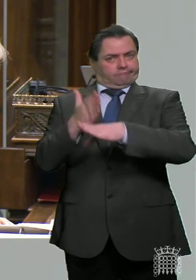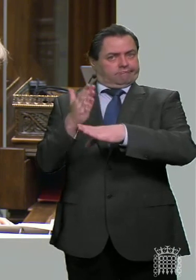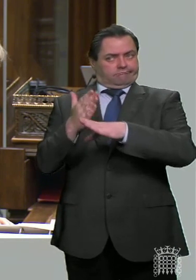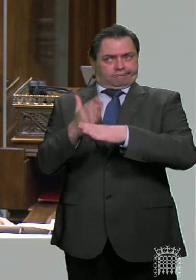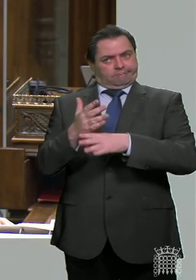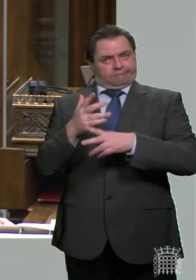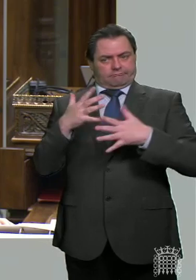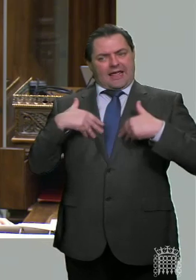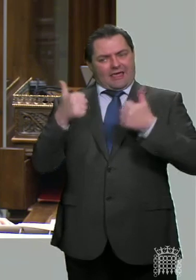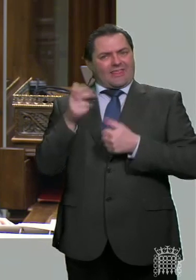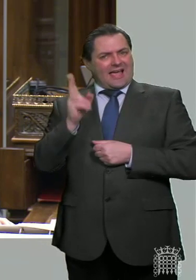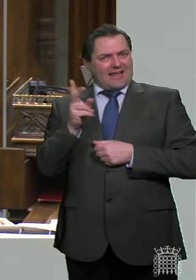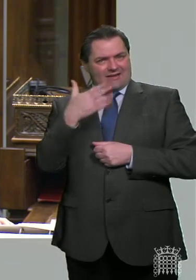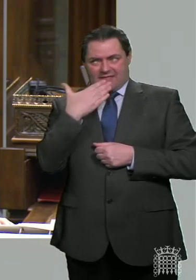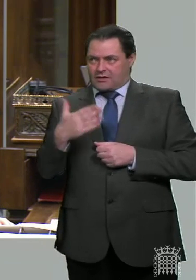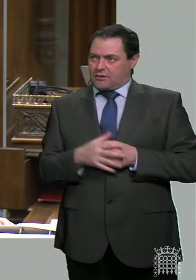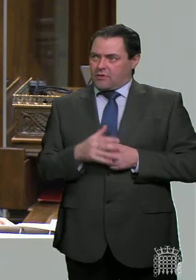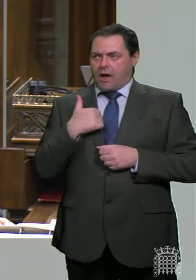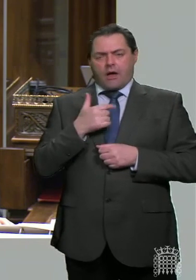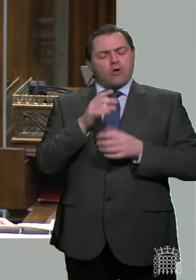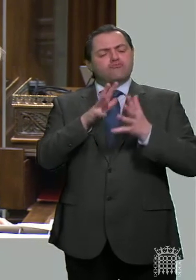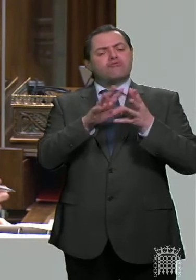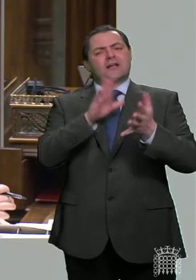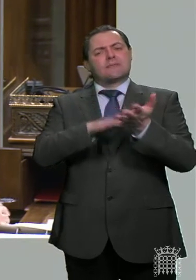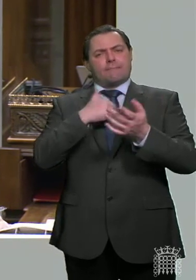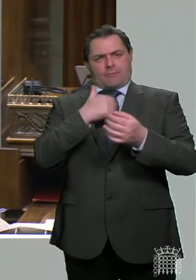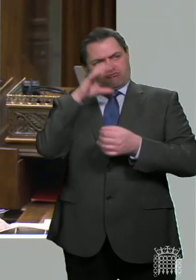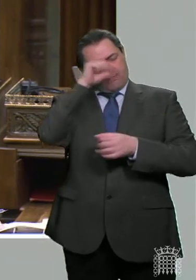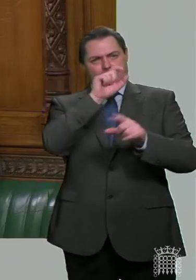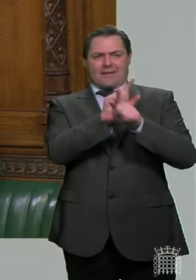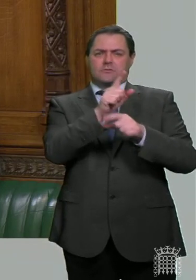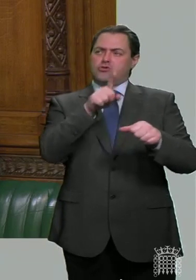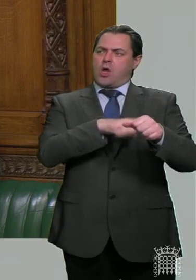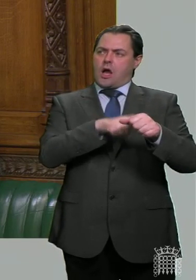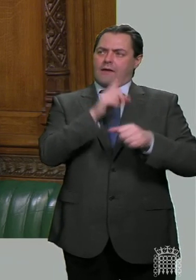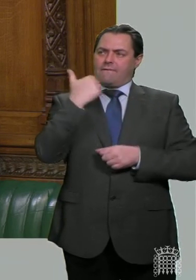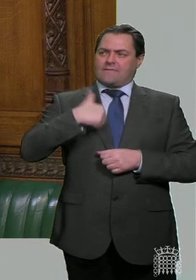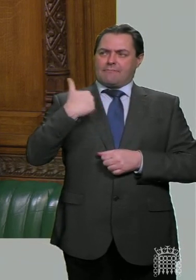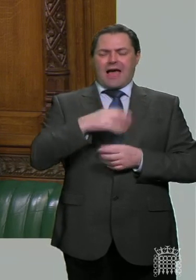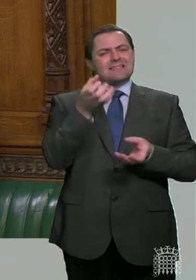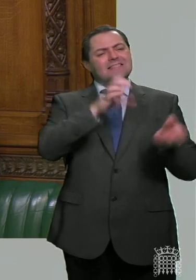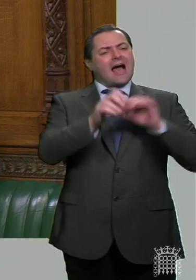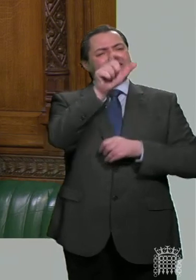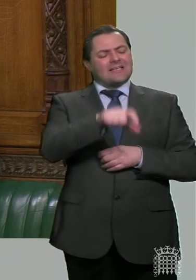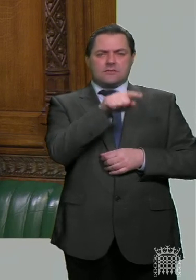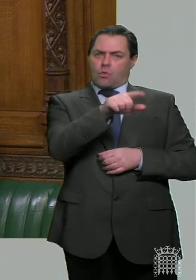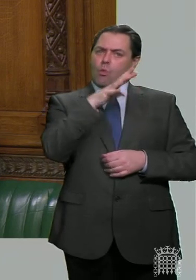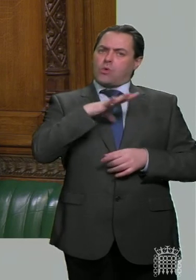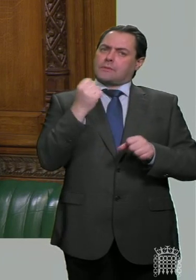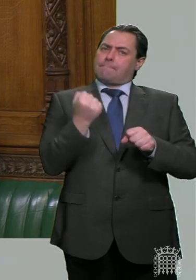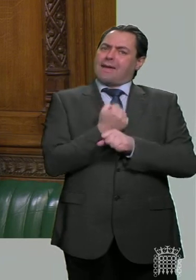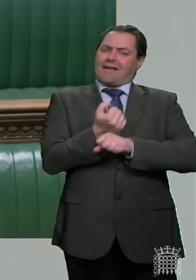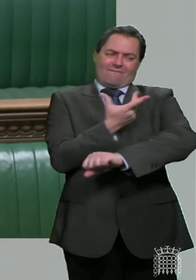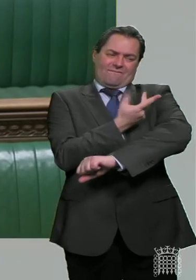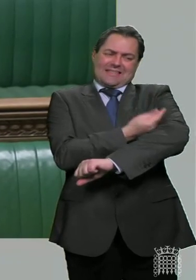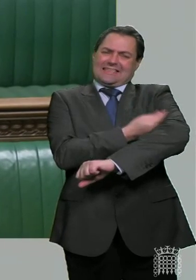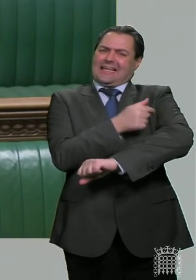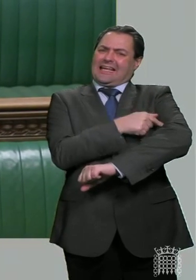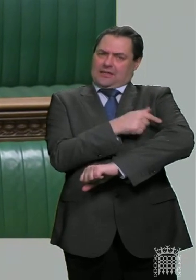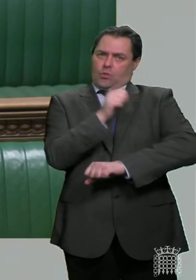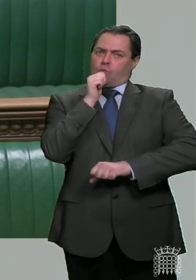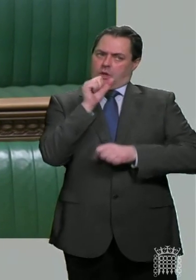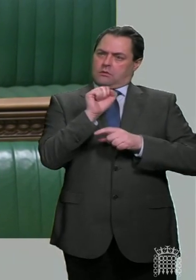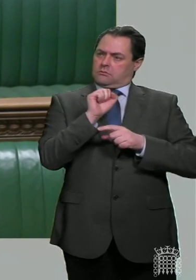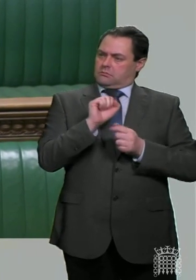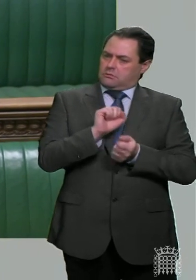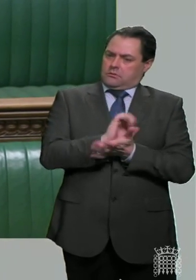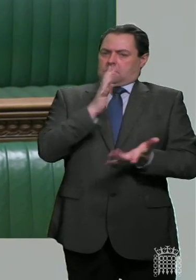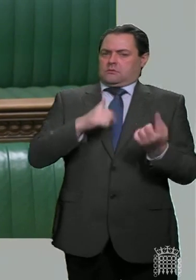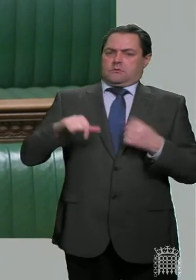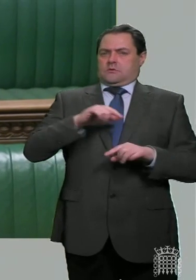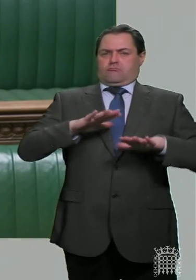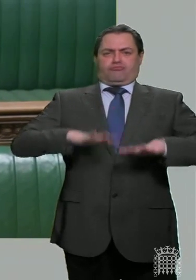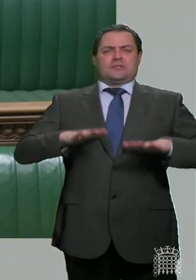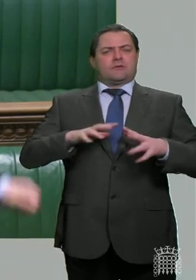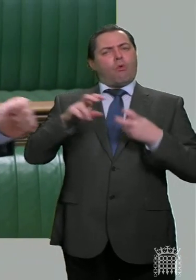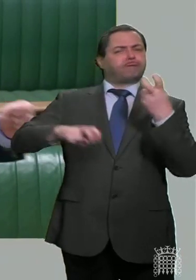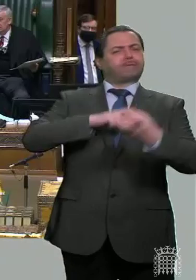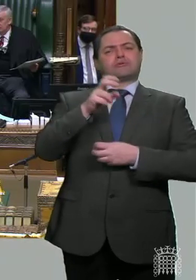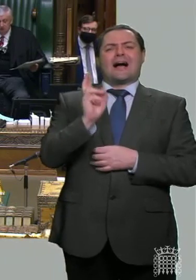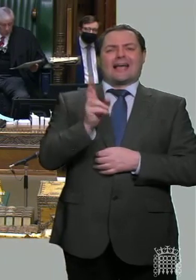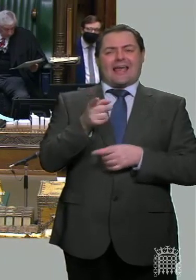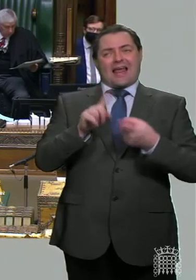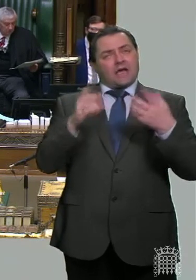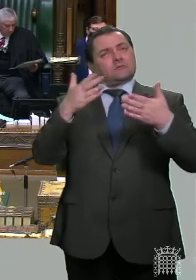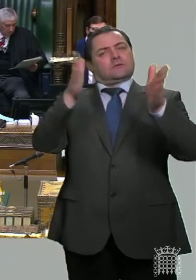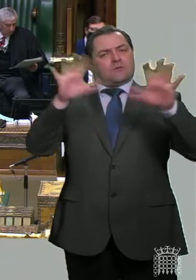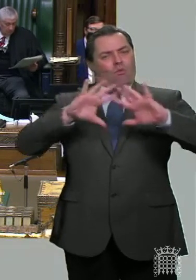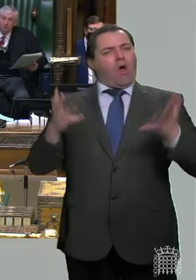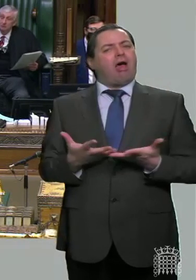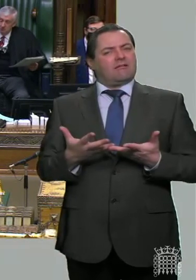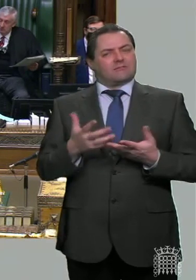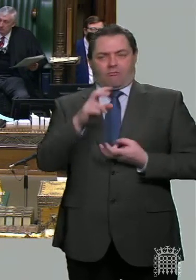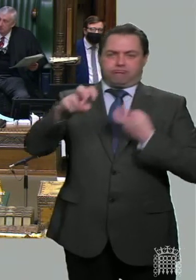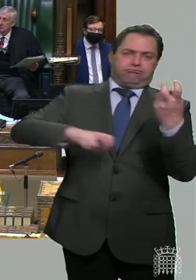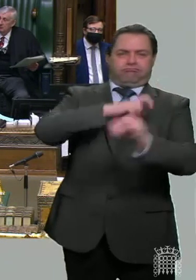It was at Wockhardt in Wrexham that I met young female scientists who are helping to make the vaccine that will not only free our country, we hope, from the captivity of covid, but help to liberate the entire world.